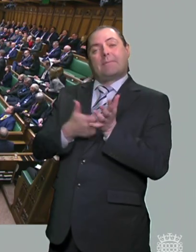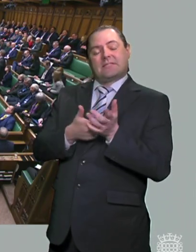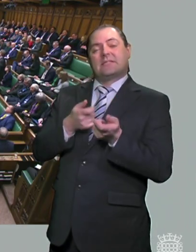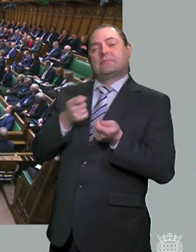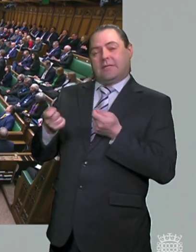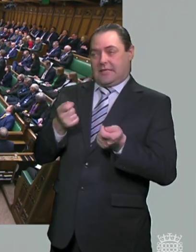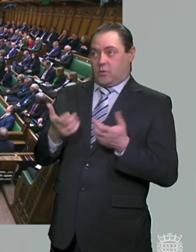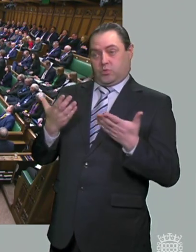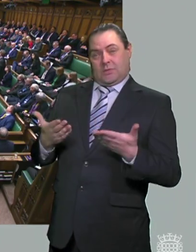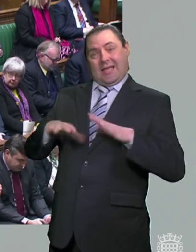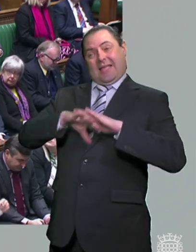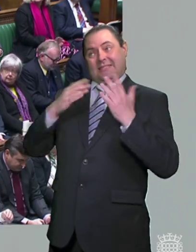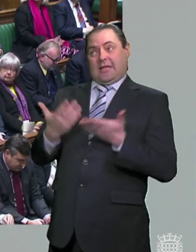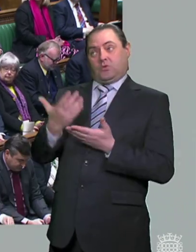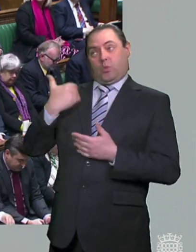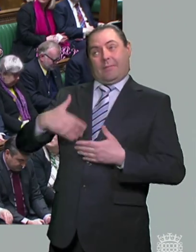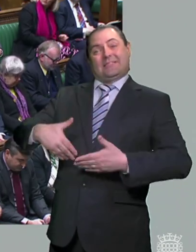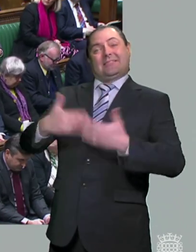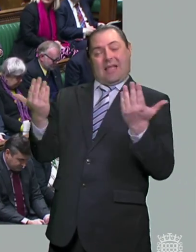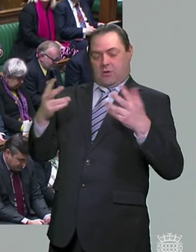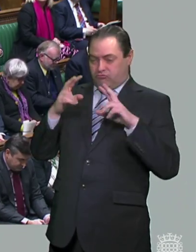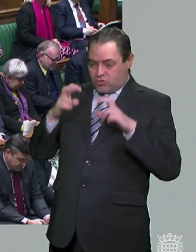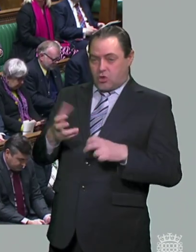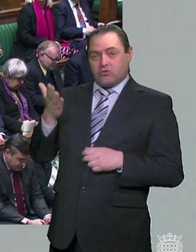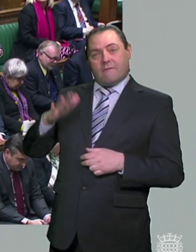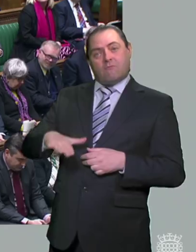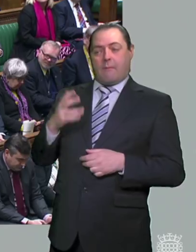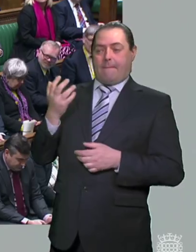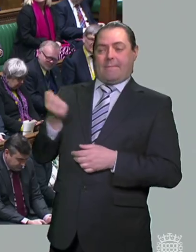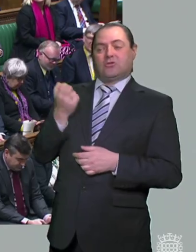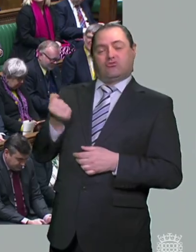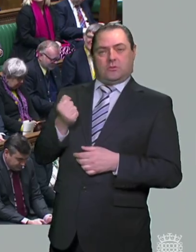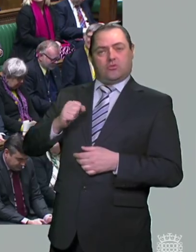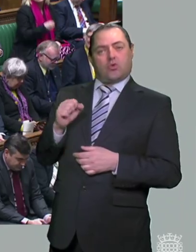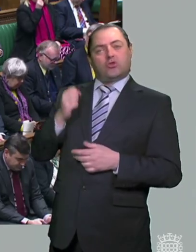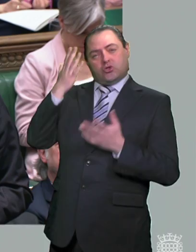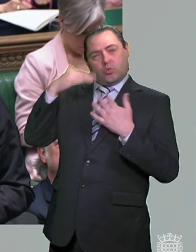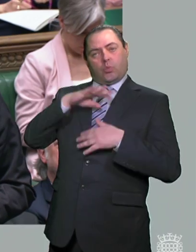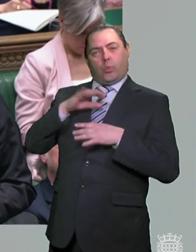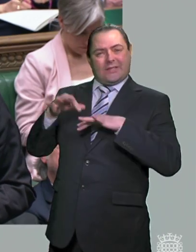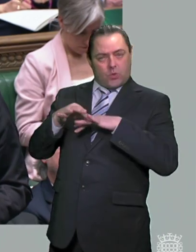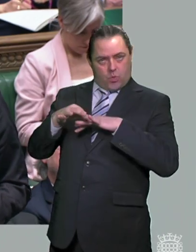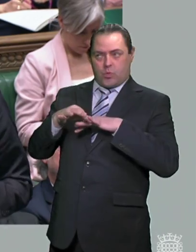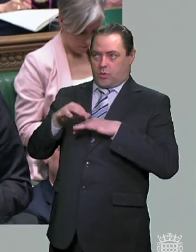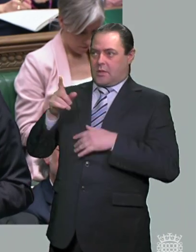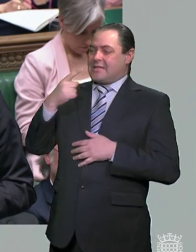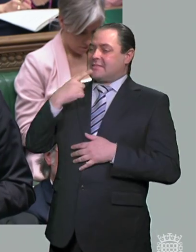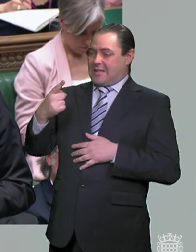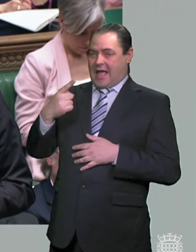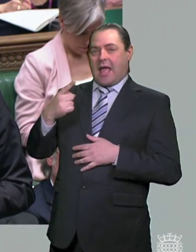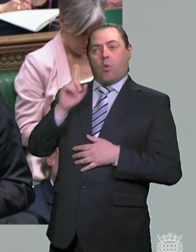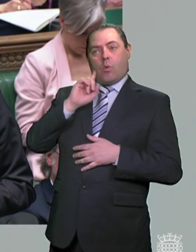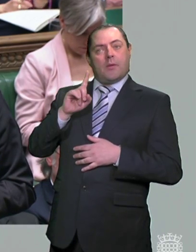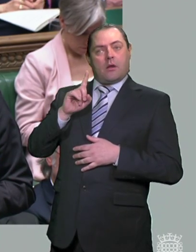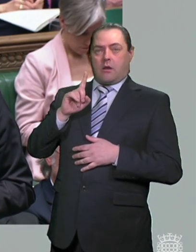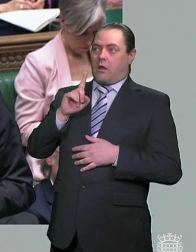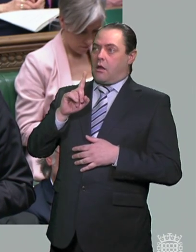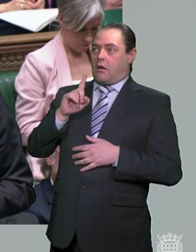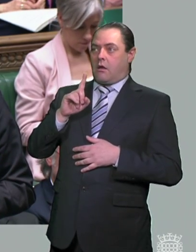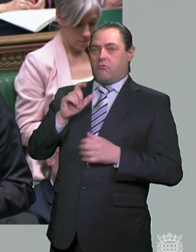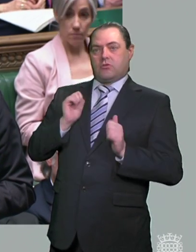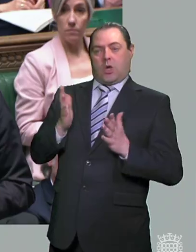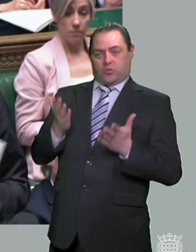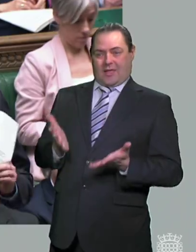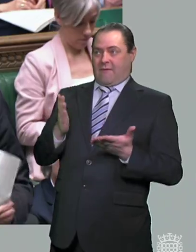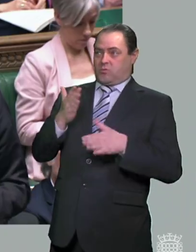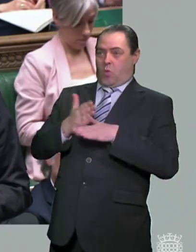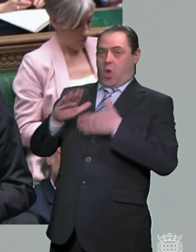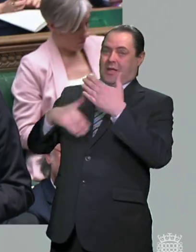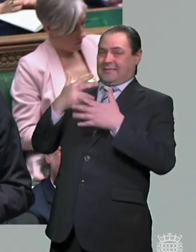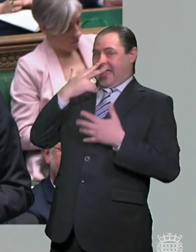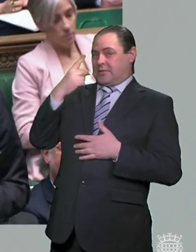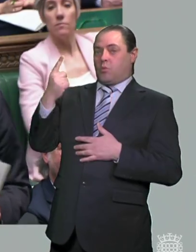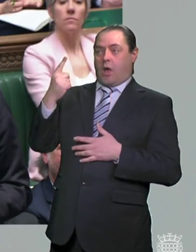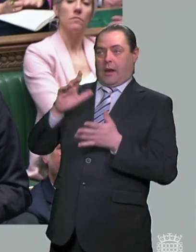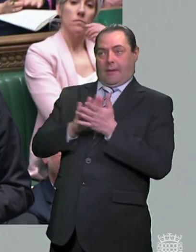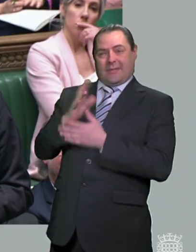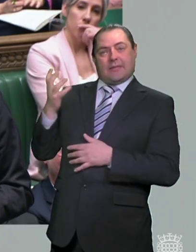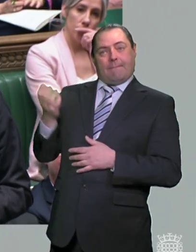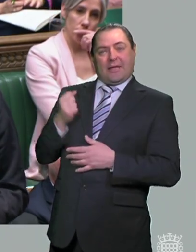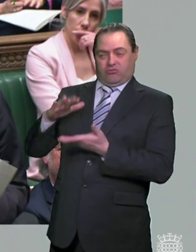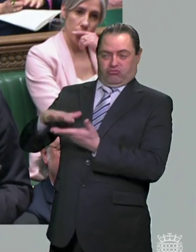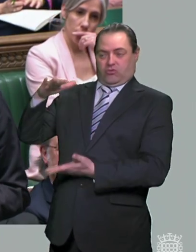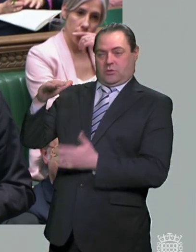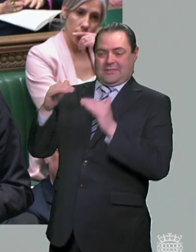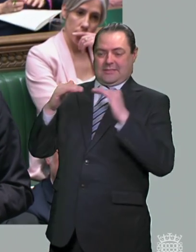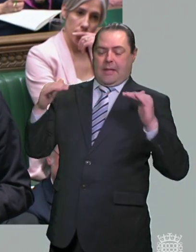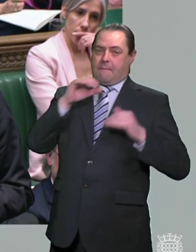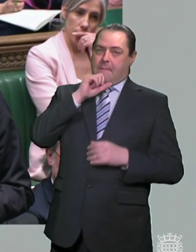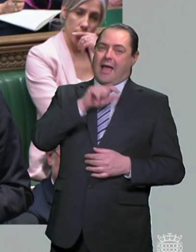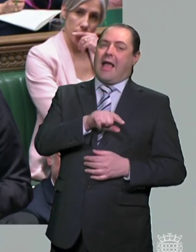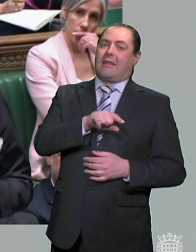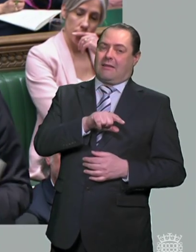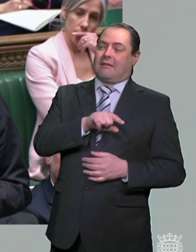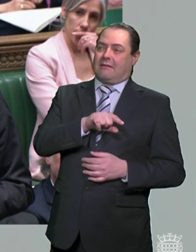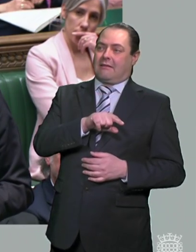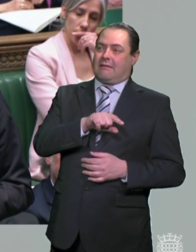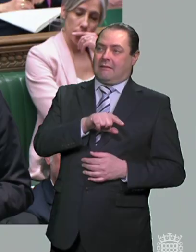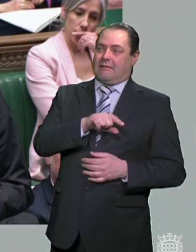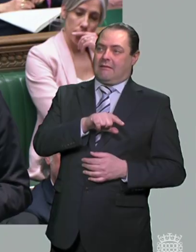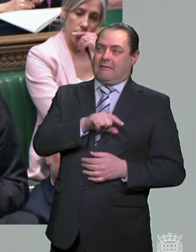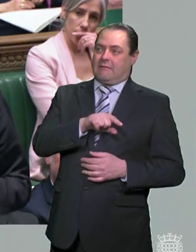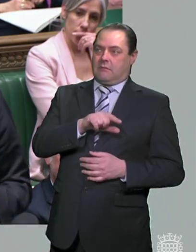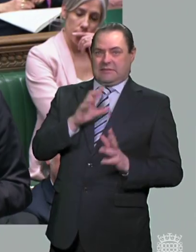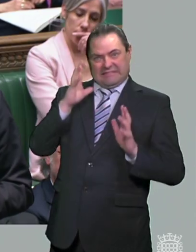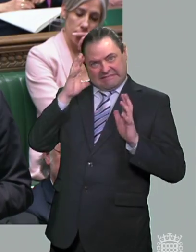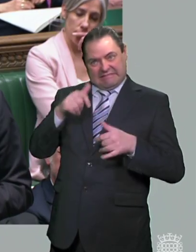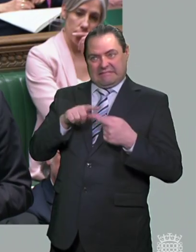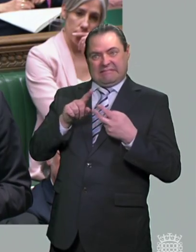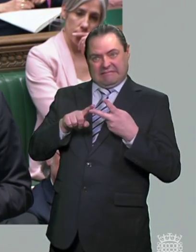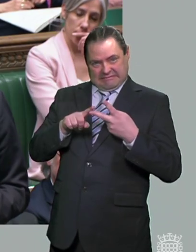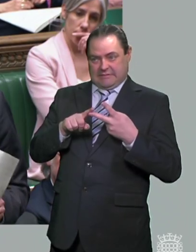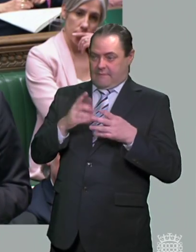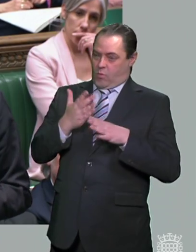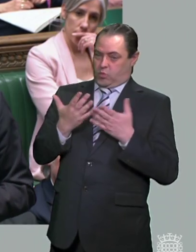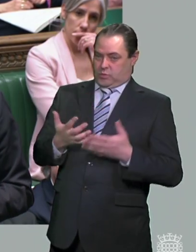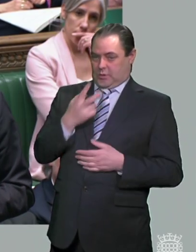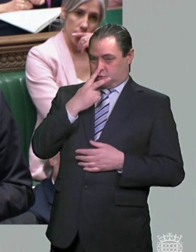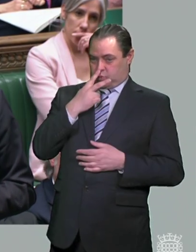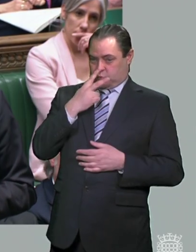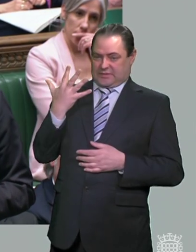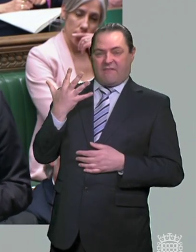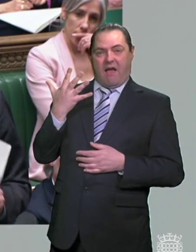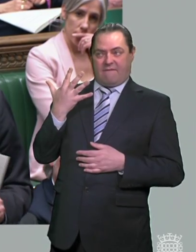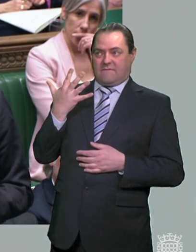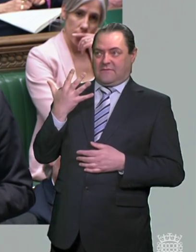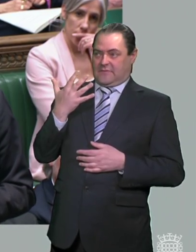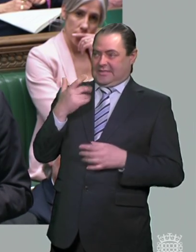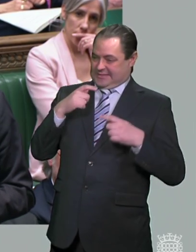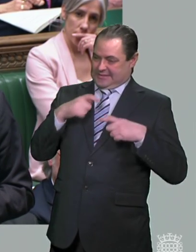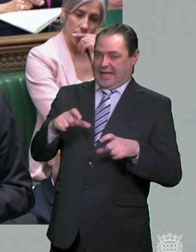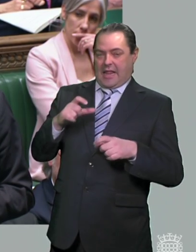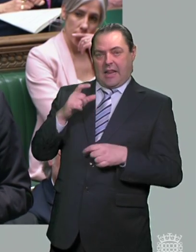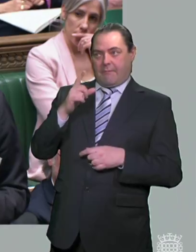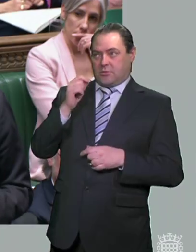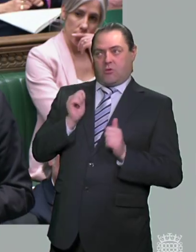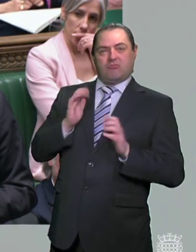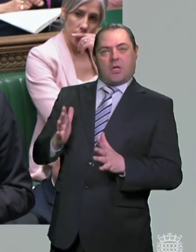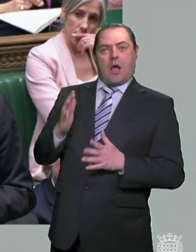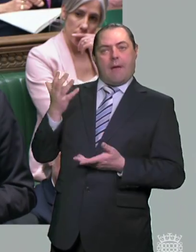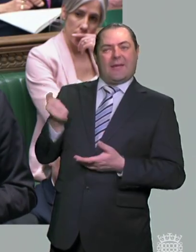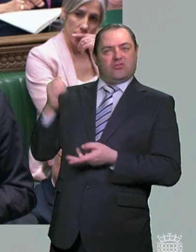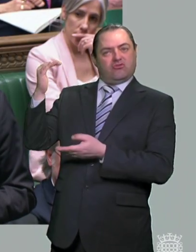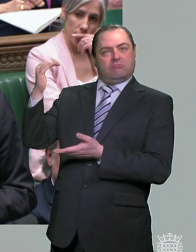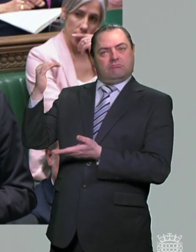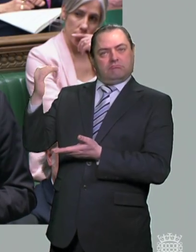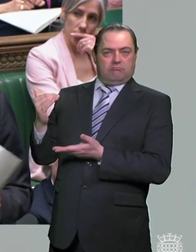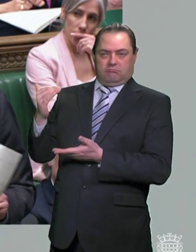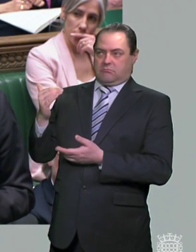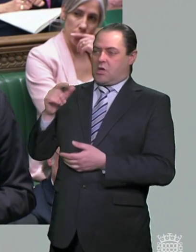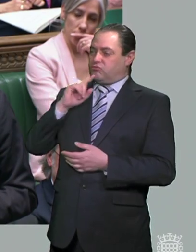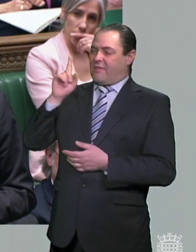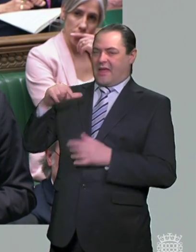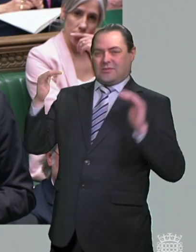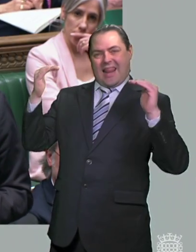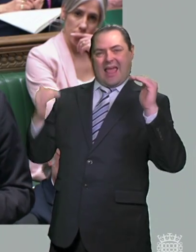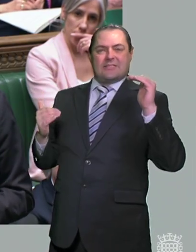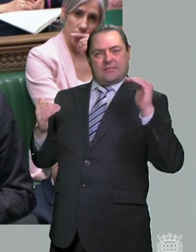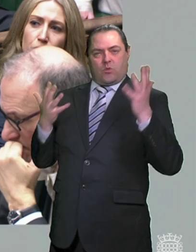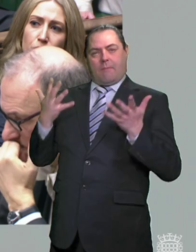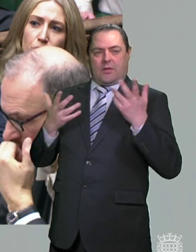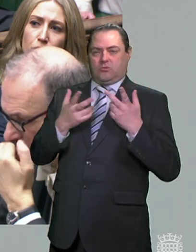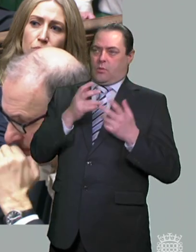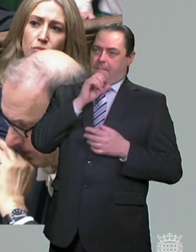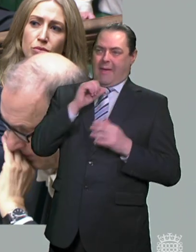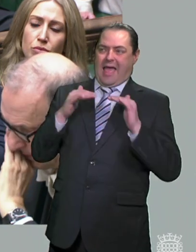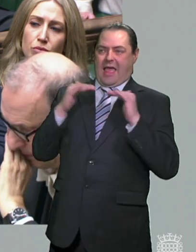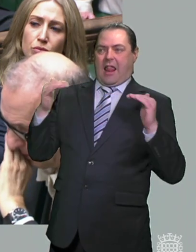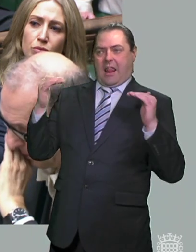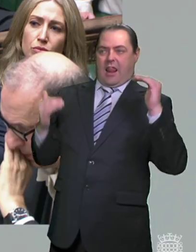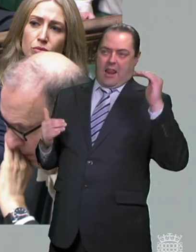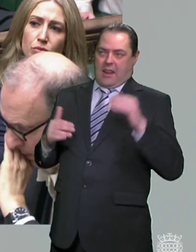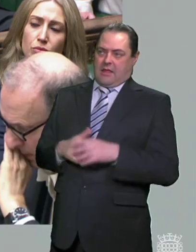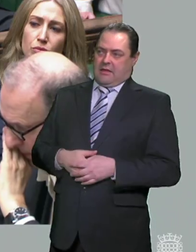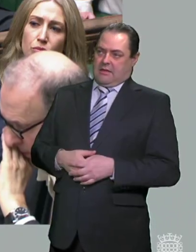On this International Women’s Day, research published by the pensions company Scottish Widows has shown that a woman retiring today would have to work to the age of 81 to achieve pension fund parity with her male counterparts, and it is every bit as worrying that a woman in the workplace today aged 25 can still expect to retire with a pension fund £100,000 less, on average, than that of her male counterparts.